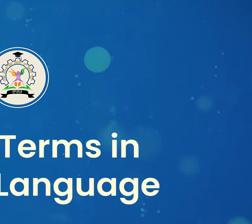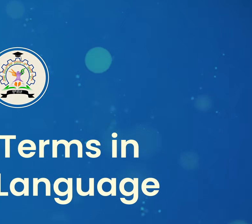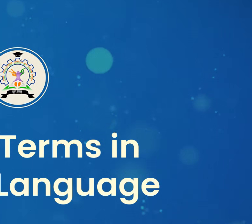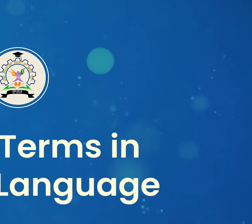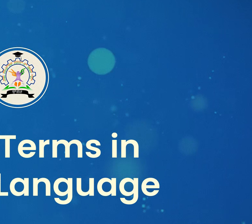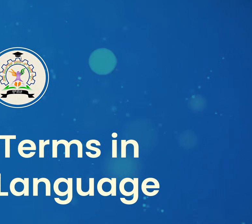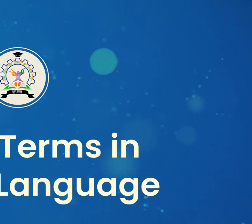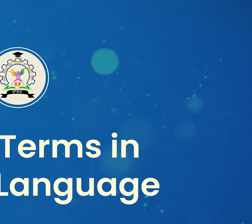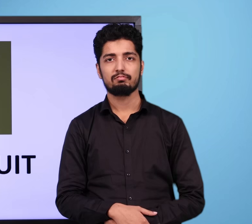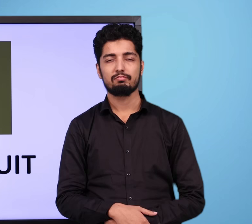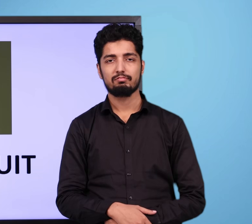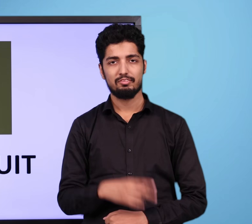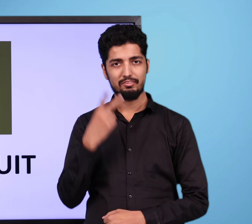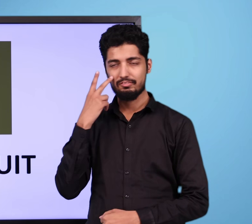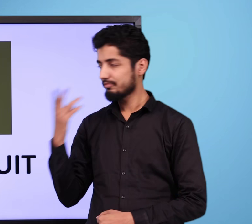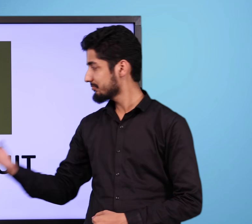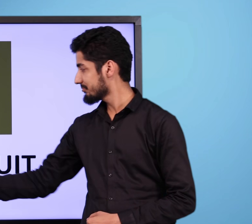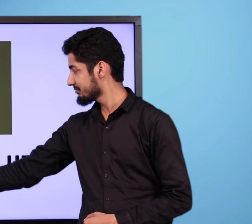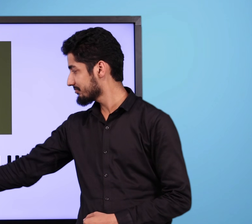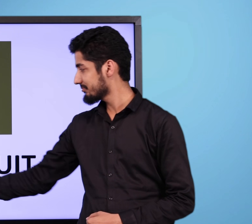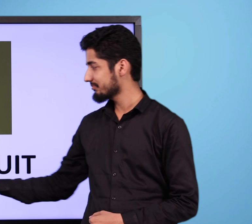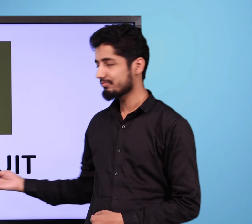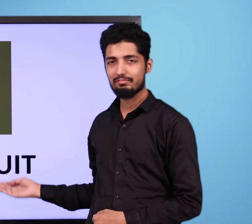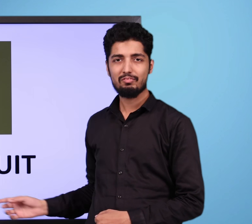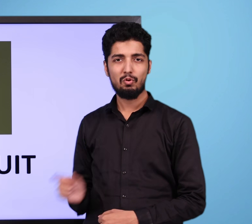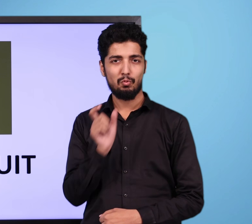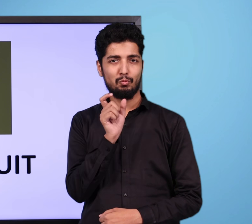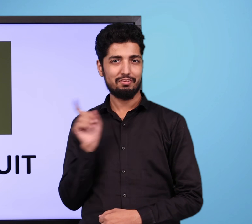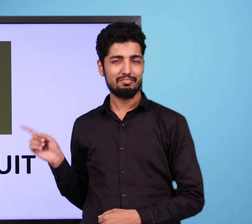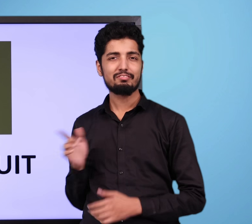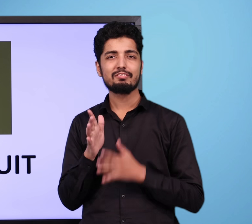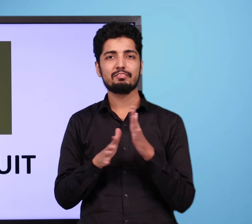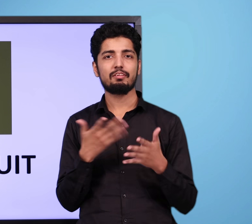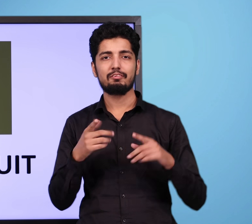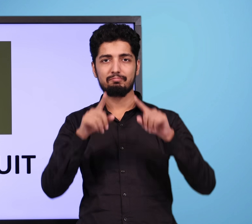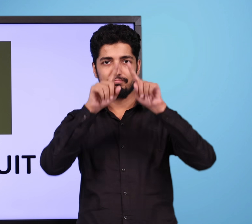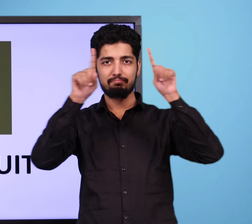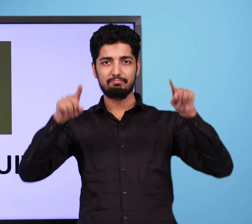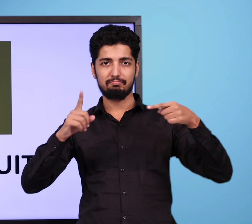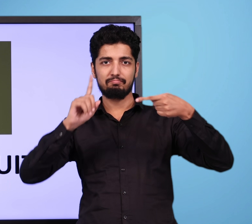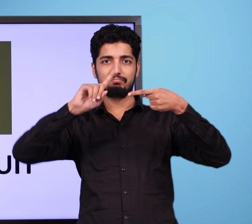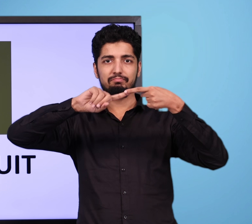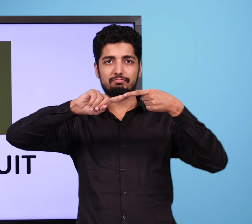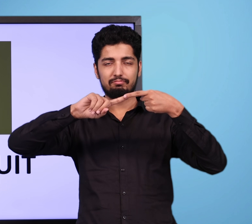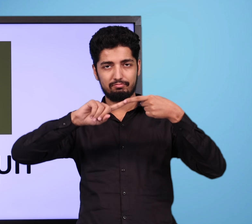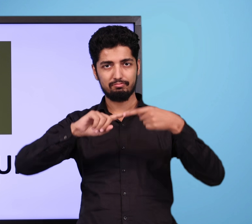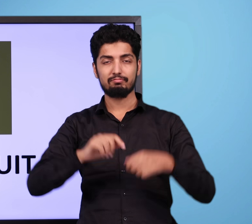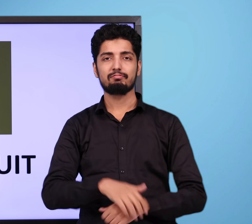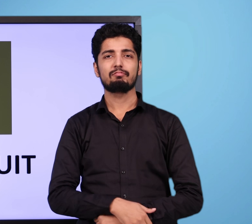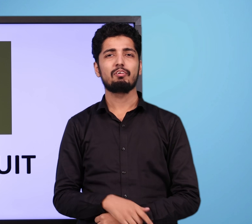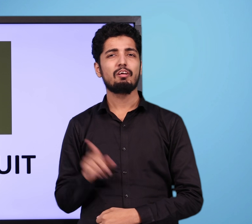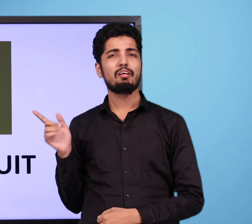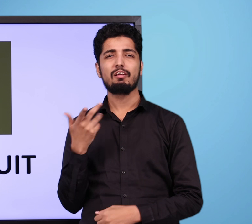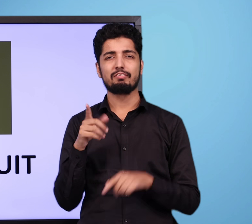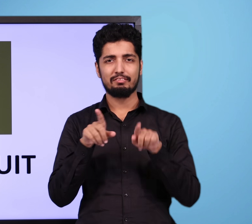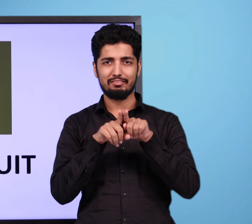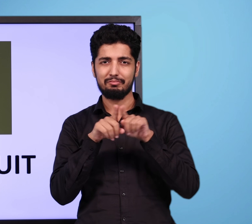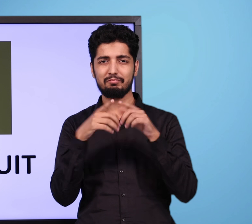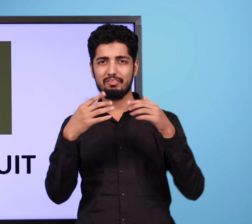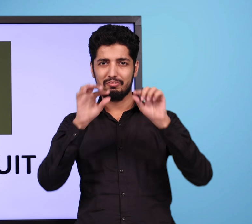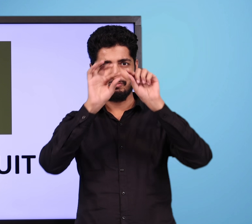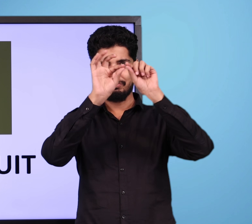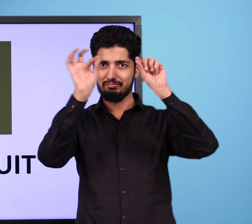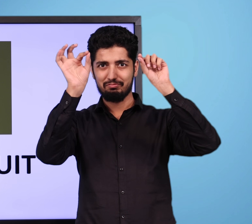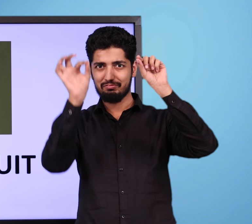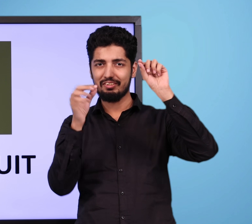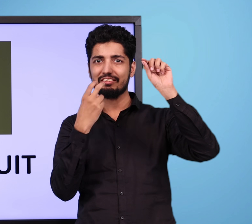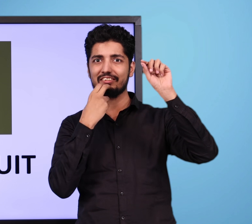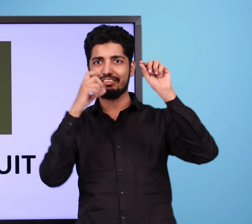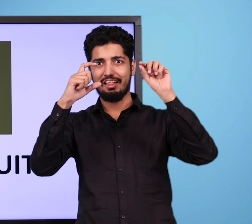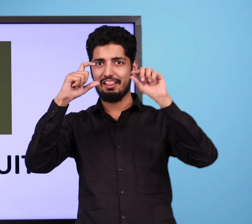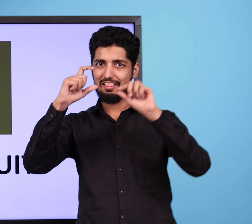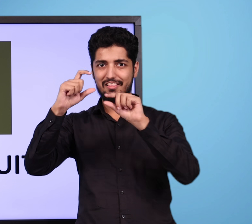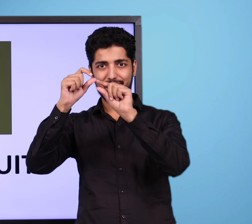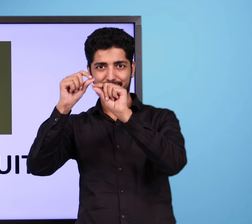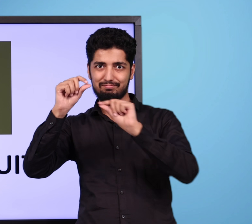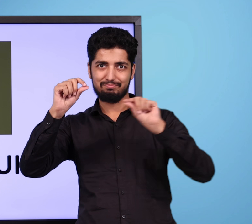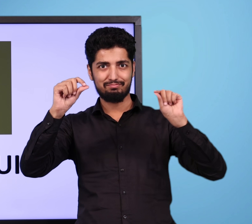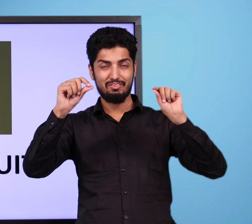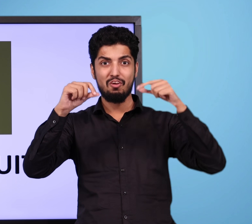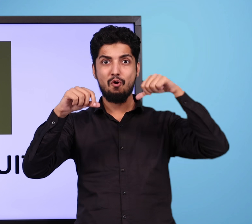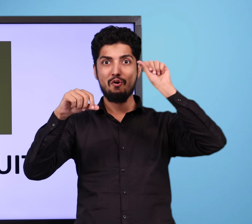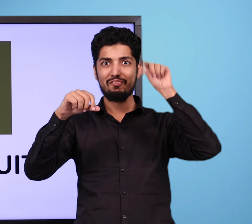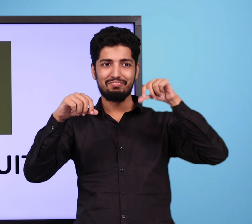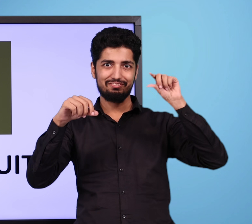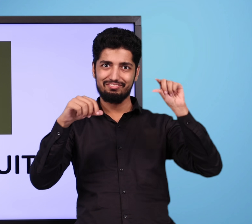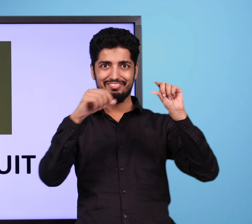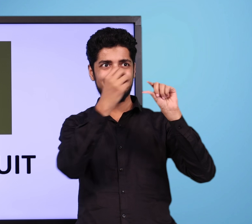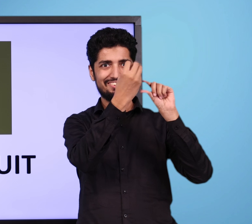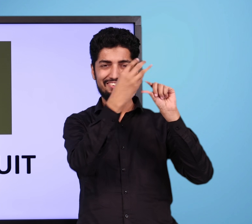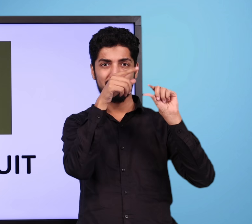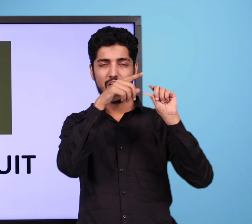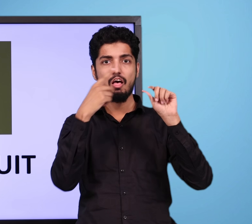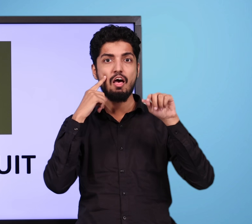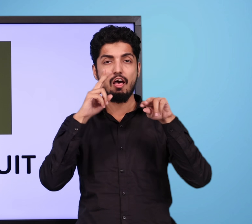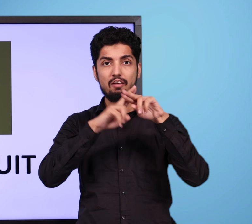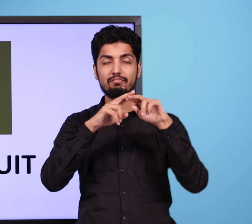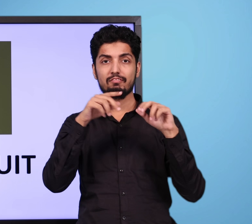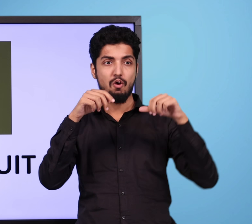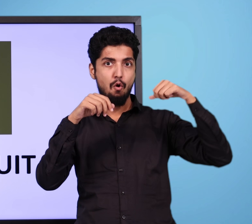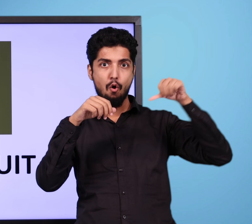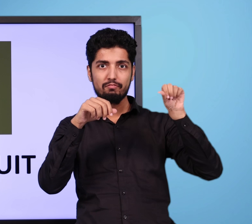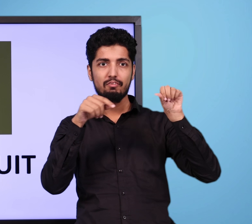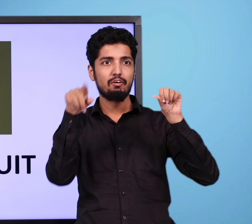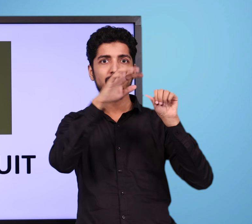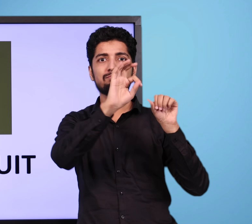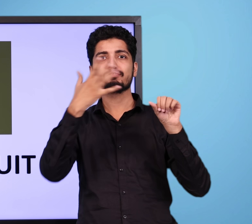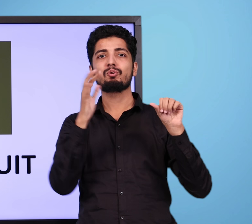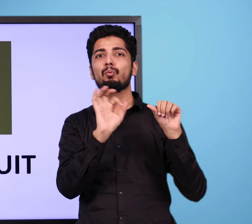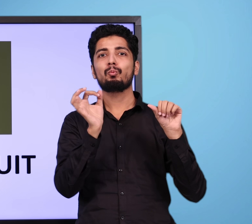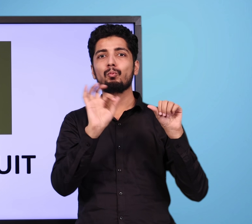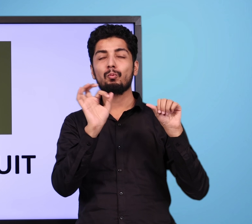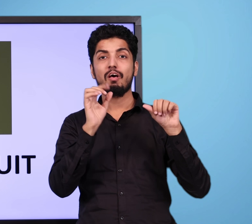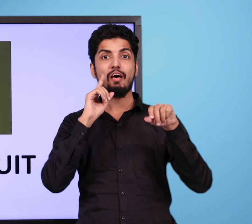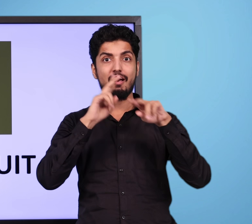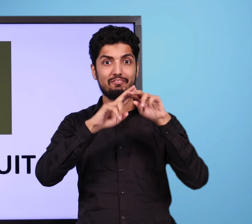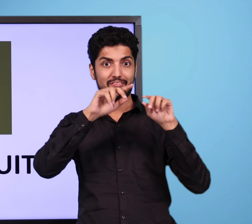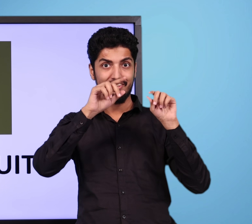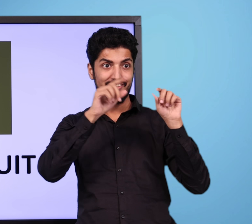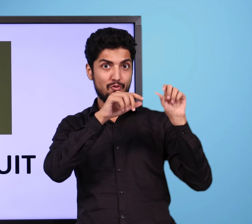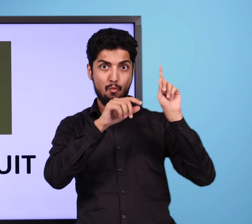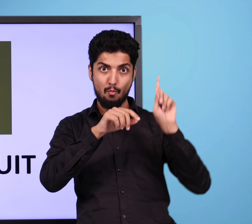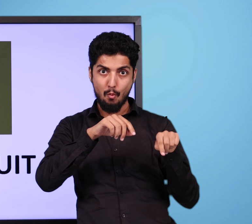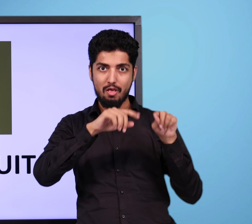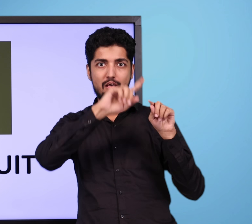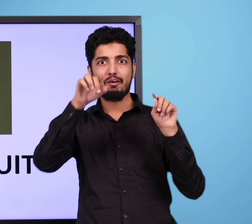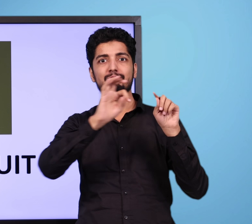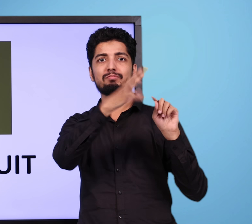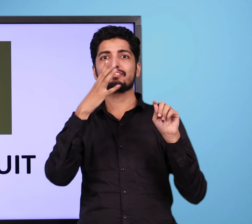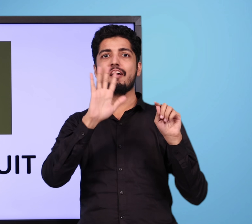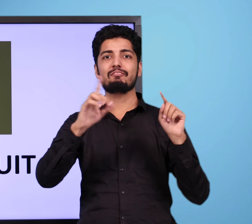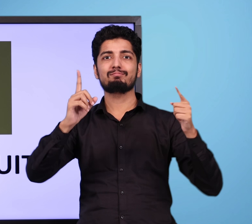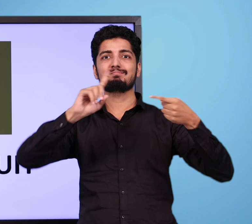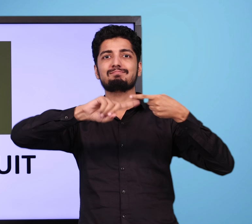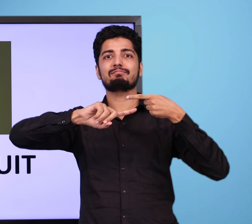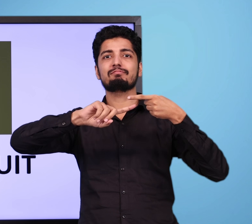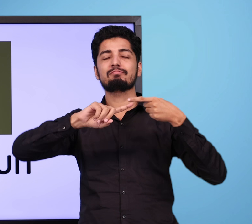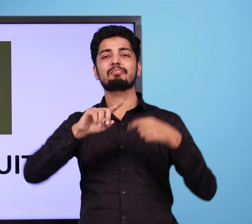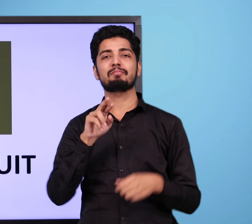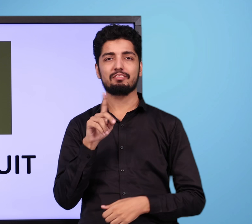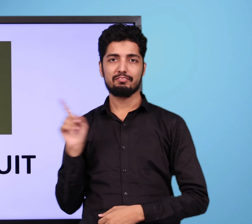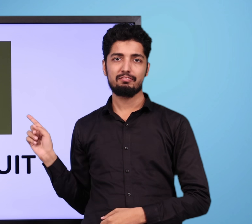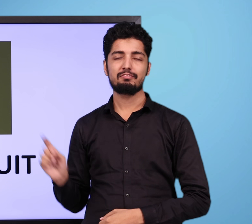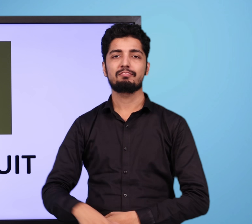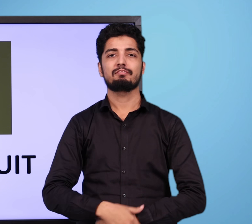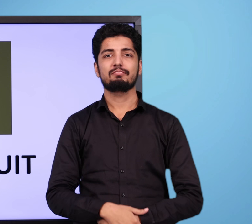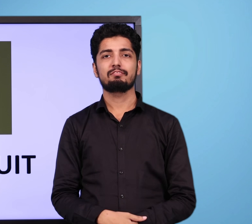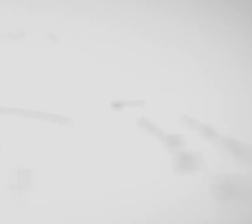This sign means electric circuit. An electric circuit is an arrangement of electrical components like cell switch, etc. that when closed, enables current to flow through it.